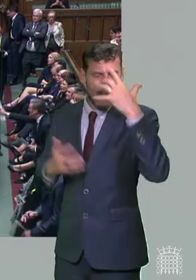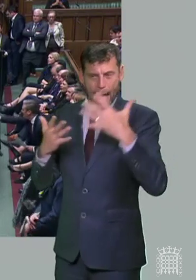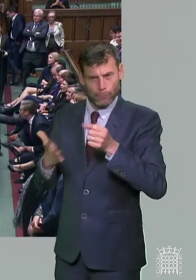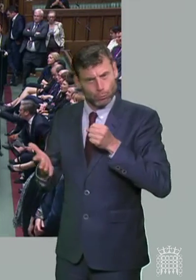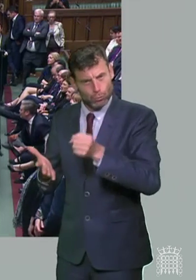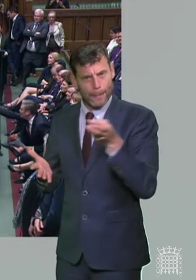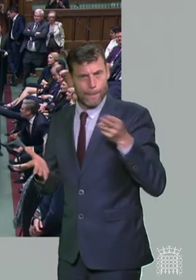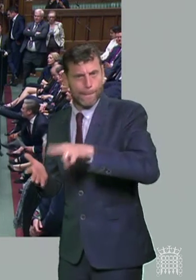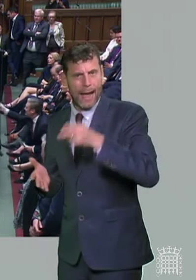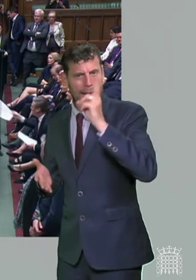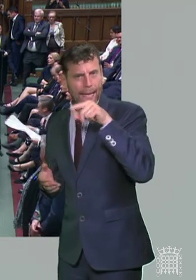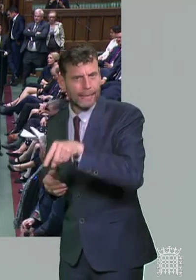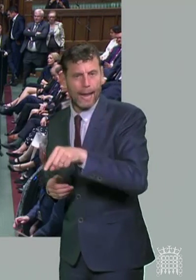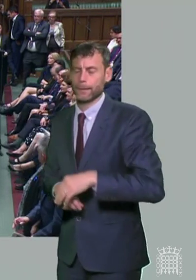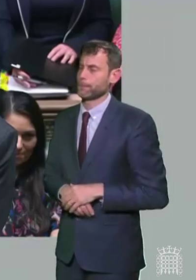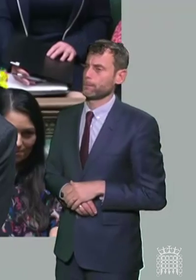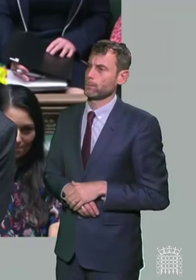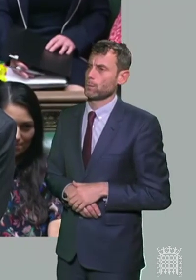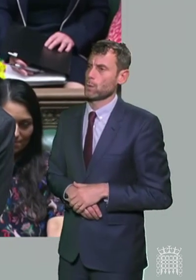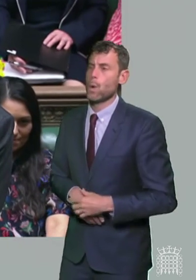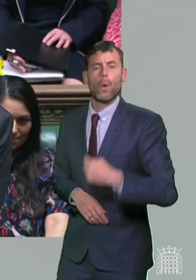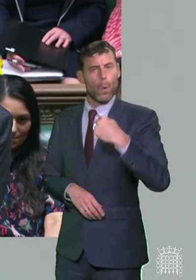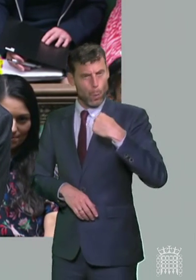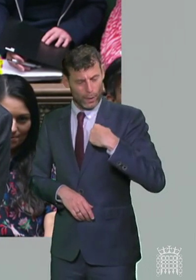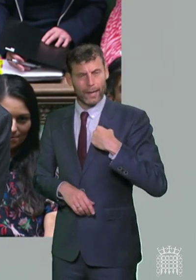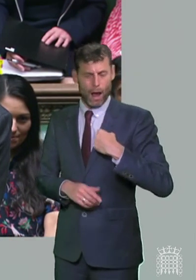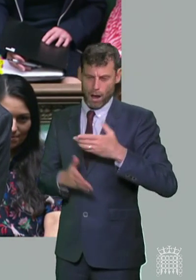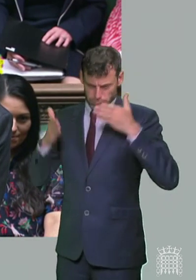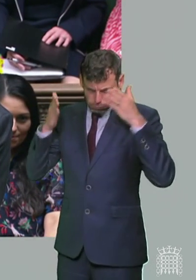We are making sure that we do everything we can to prevent these strikes.